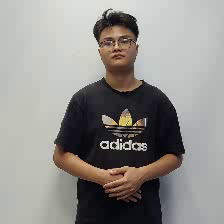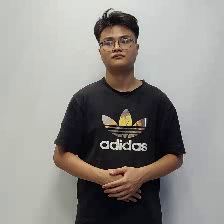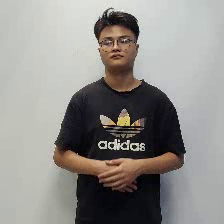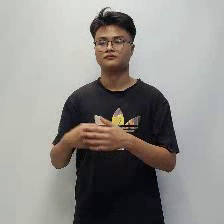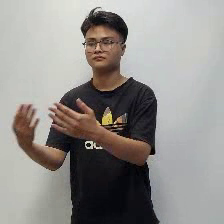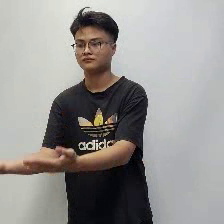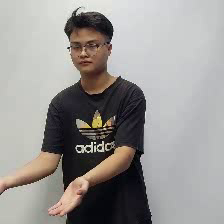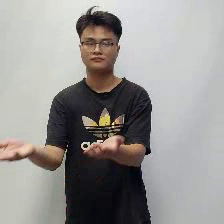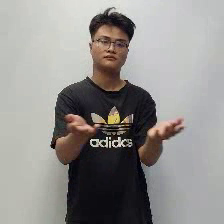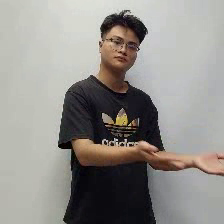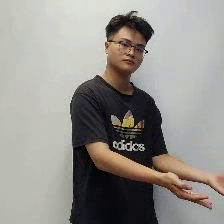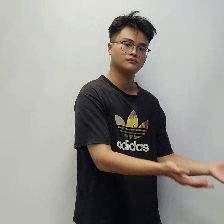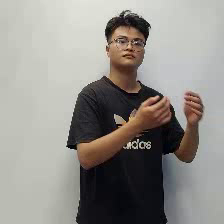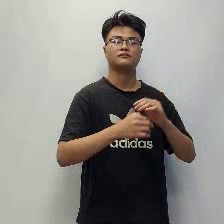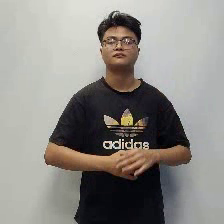Mời vào